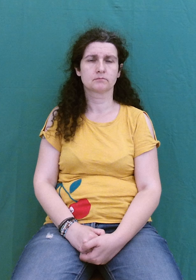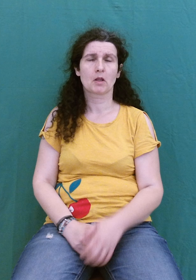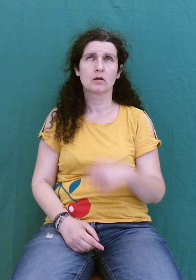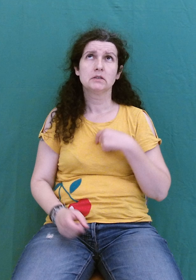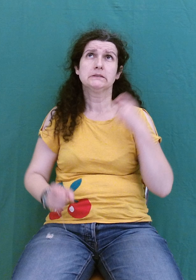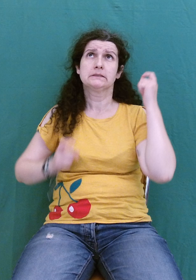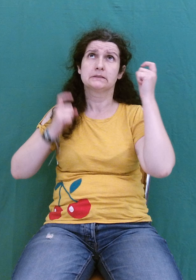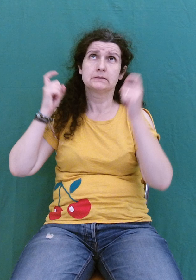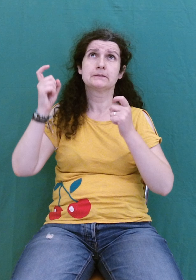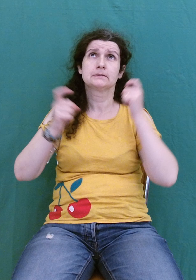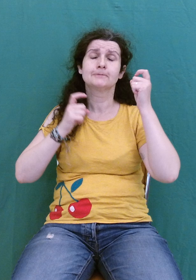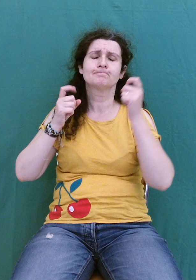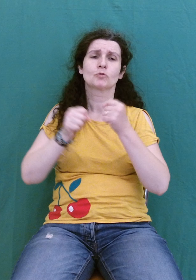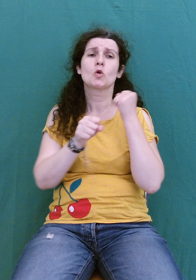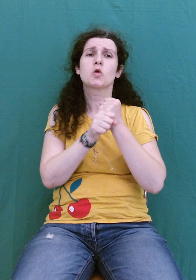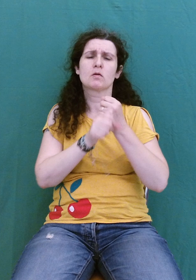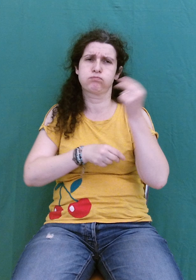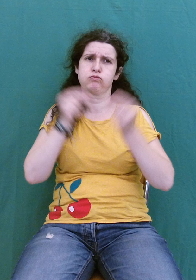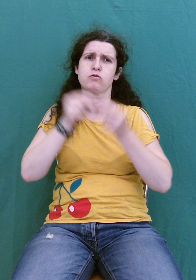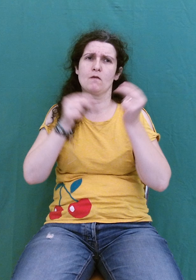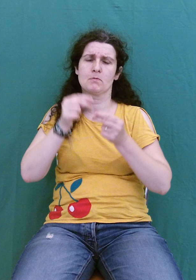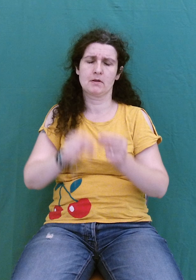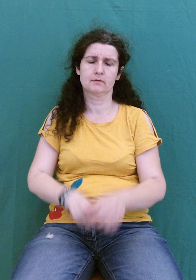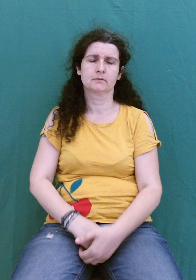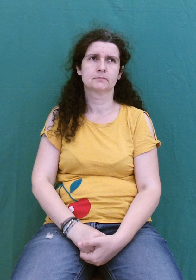ΕΓΩ ΣΚΕΦΤΟΜΑΙ ΔΟΥΛΕΙΑ ΜΟΥ ΠΡΟΒΛΗΜΑ